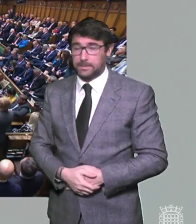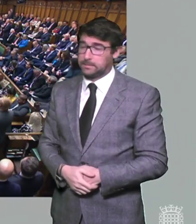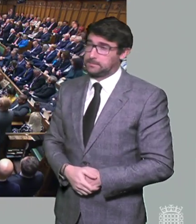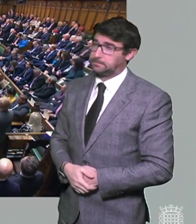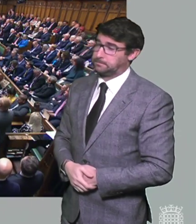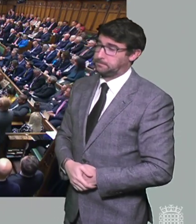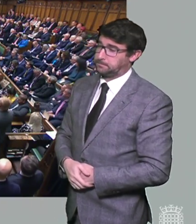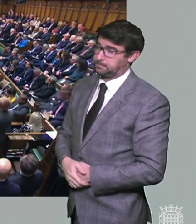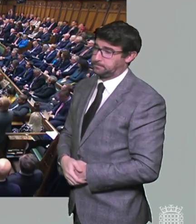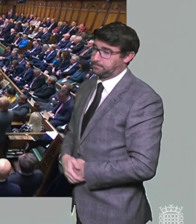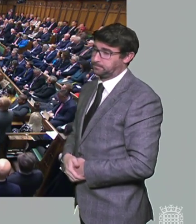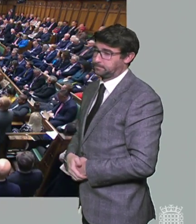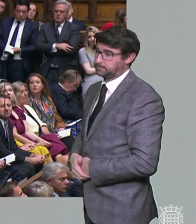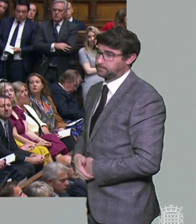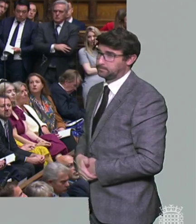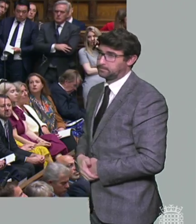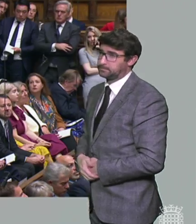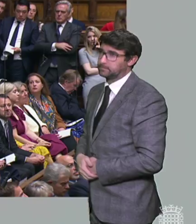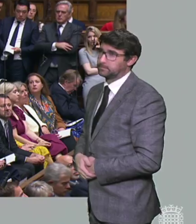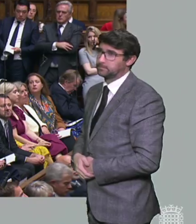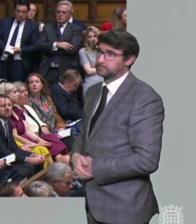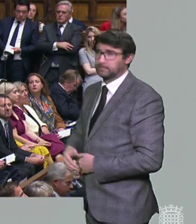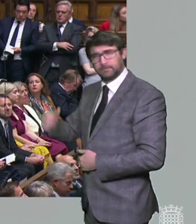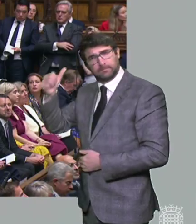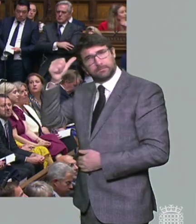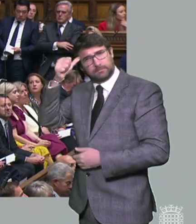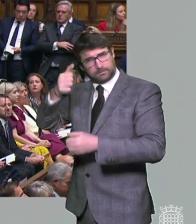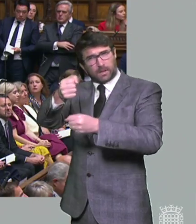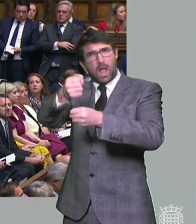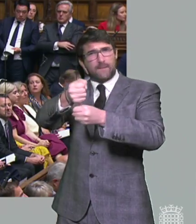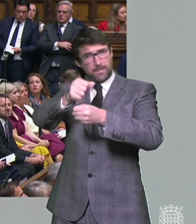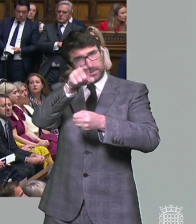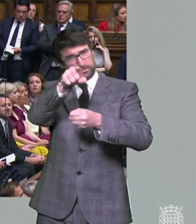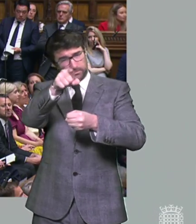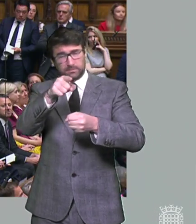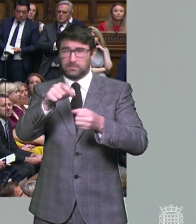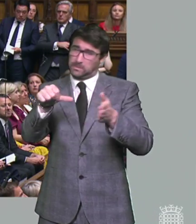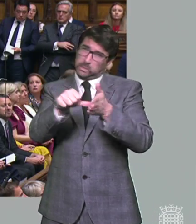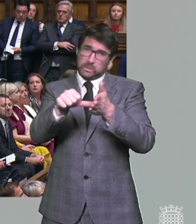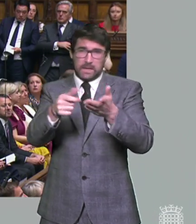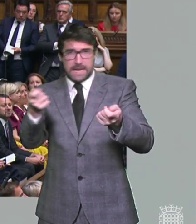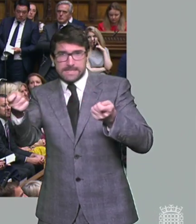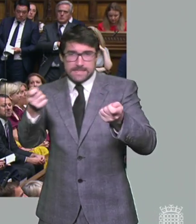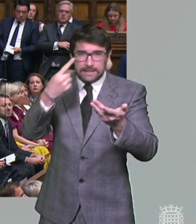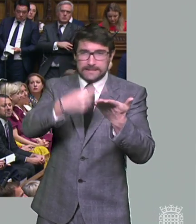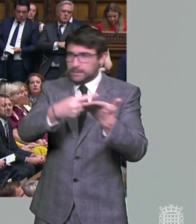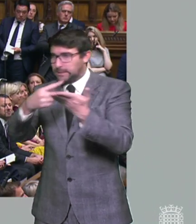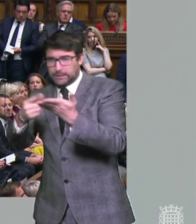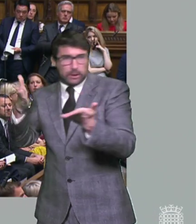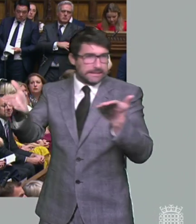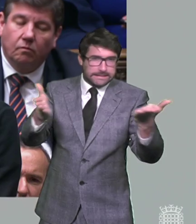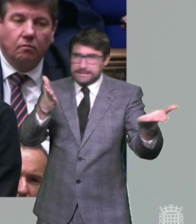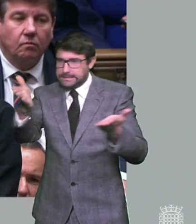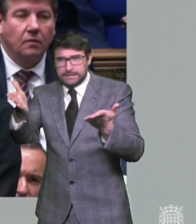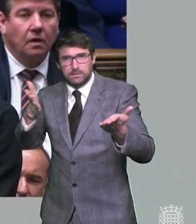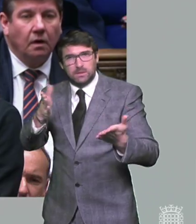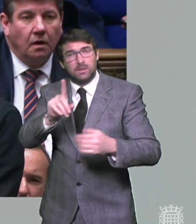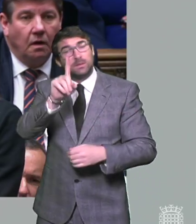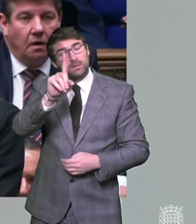The Government are facing tough choices, but people living with dementia face unlimited care costs, and that is not a choice.